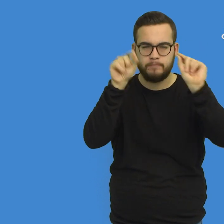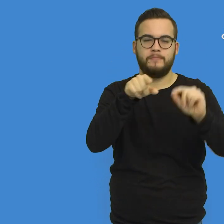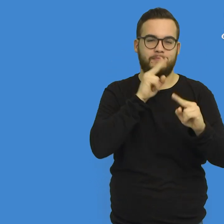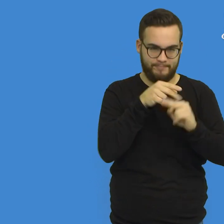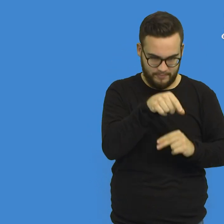nombre